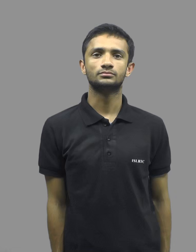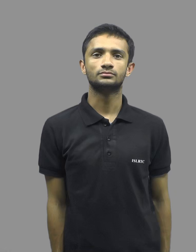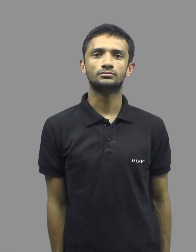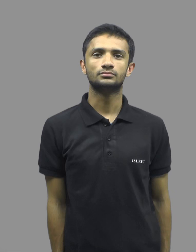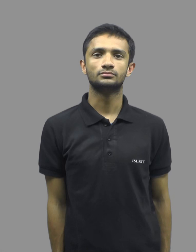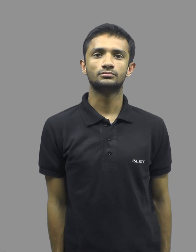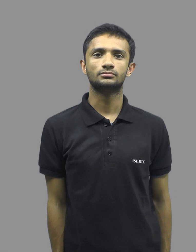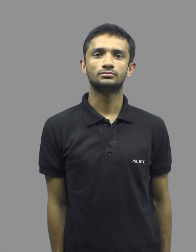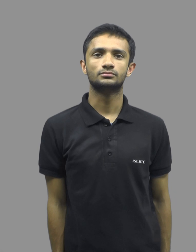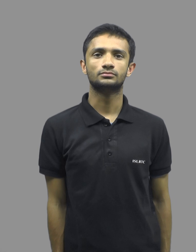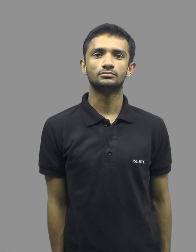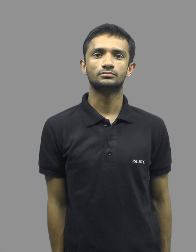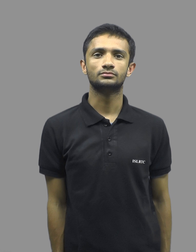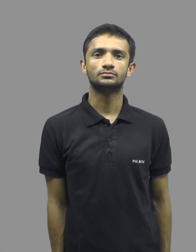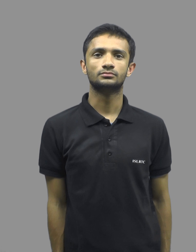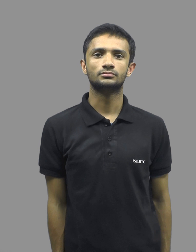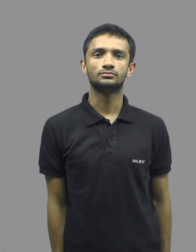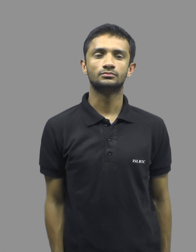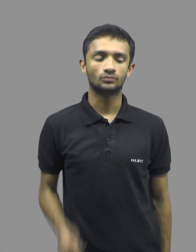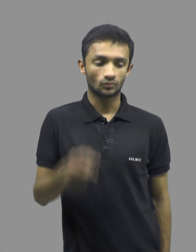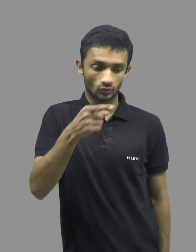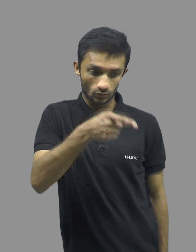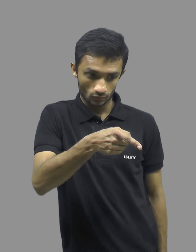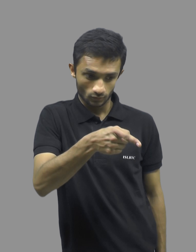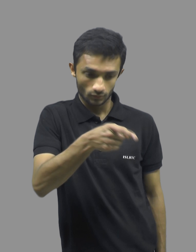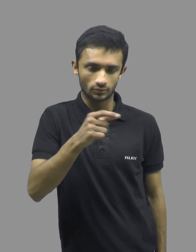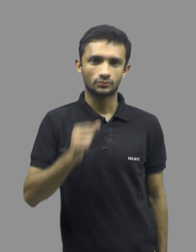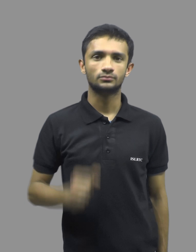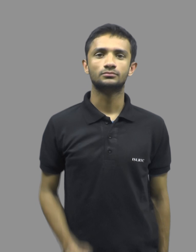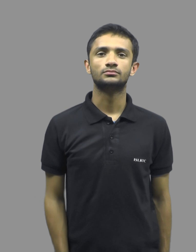It This